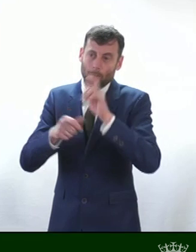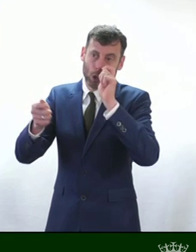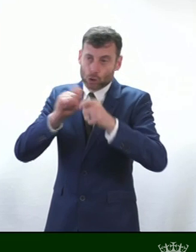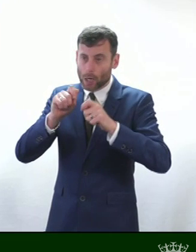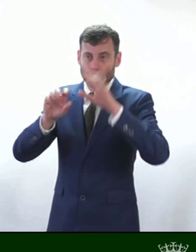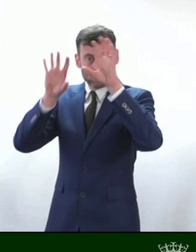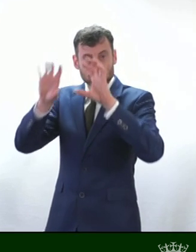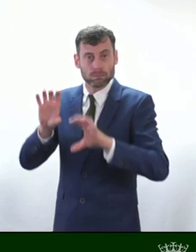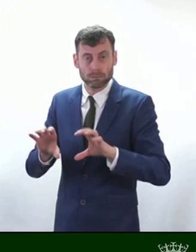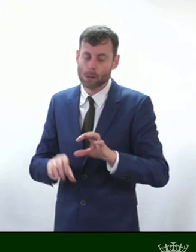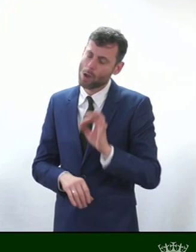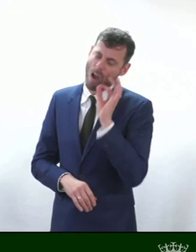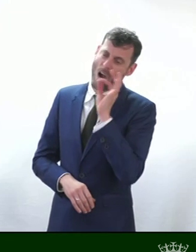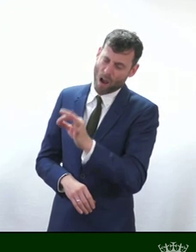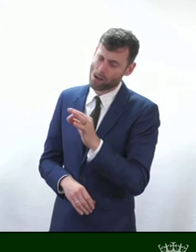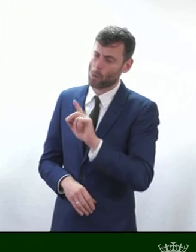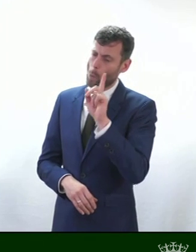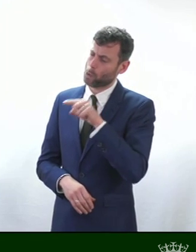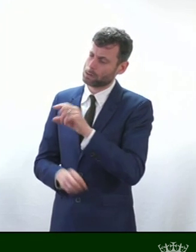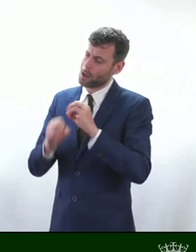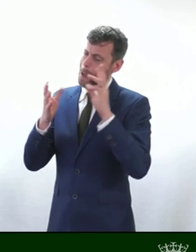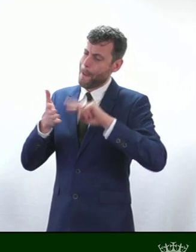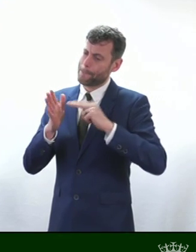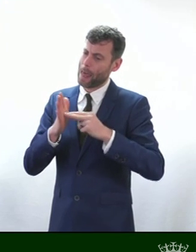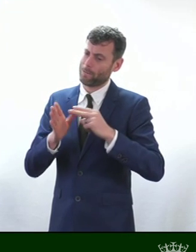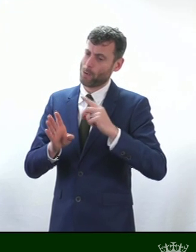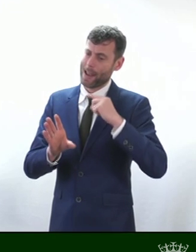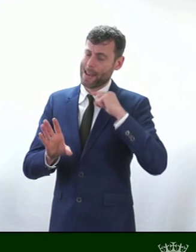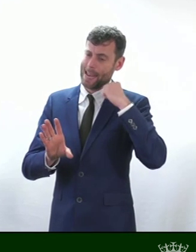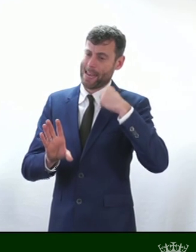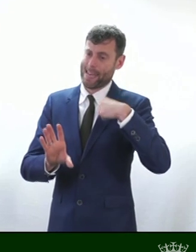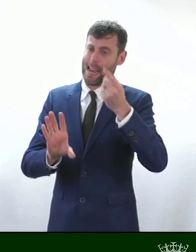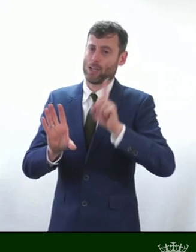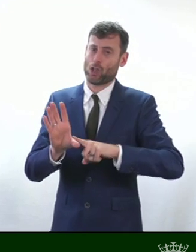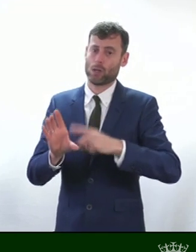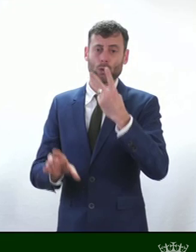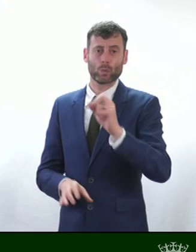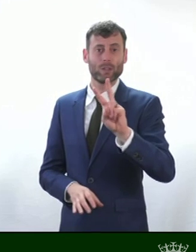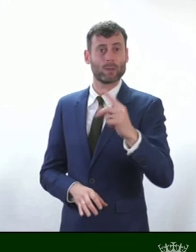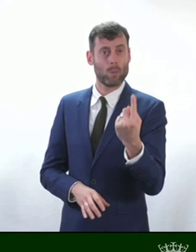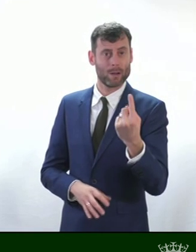Friend set out for the House what the plan is for next year to remediate the cladding?